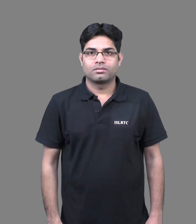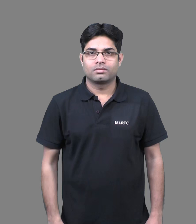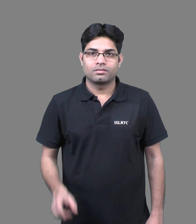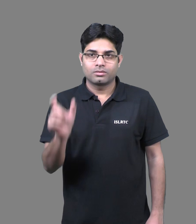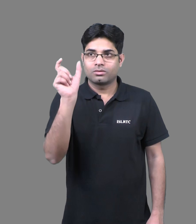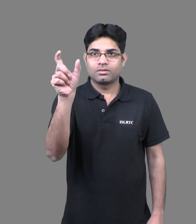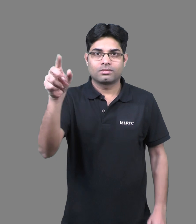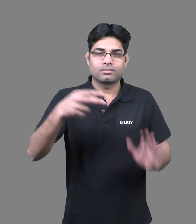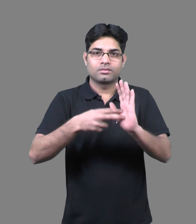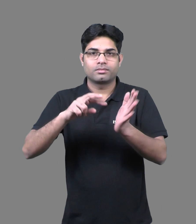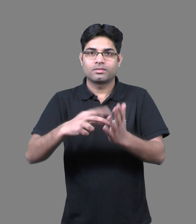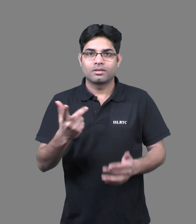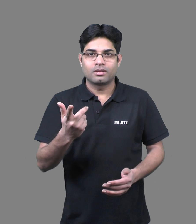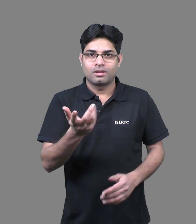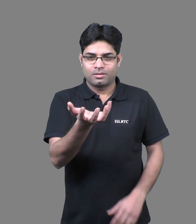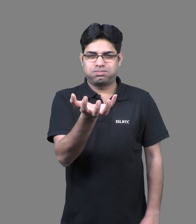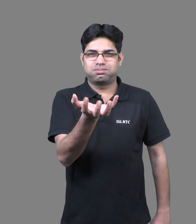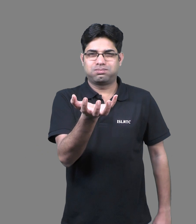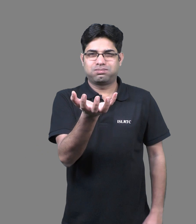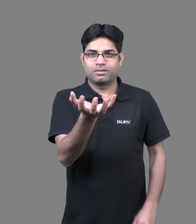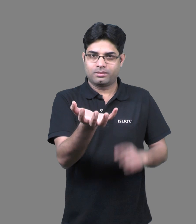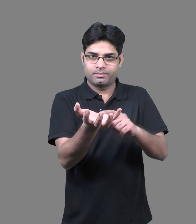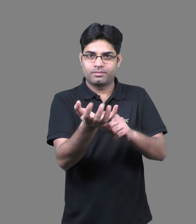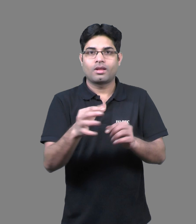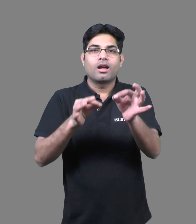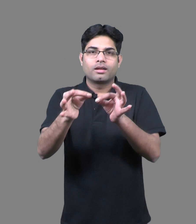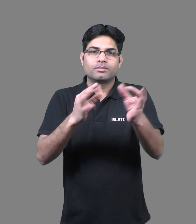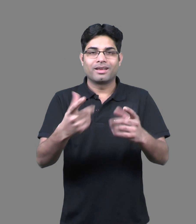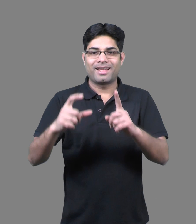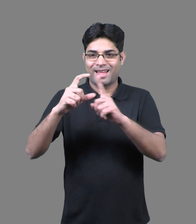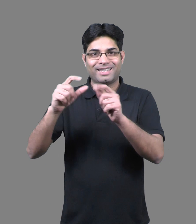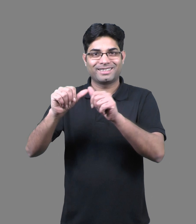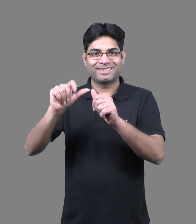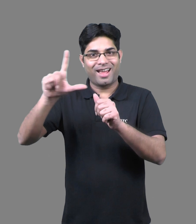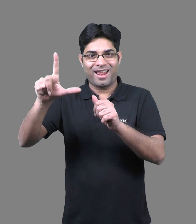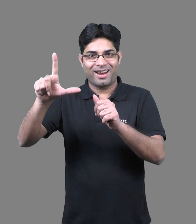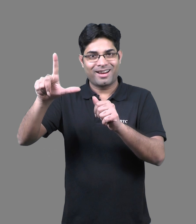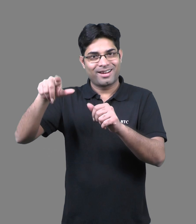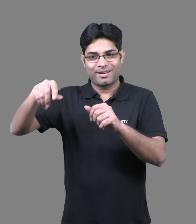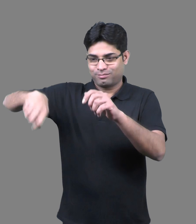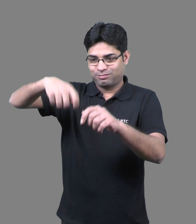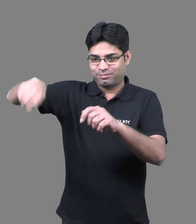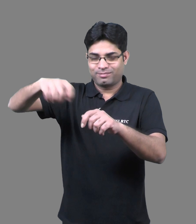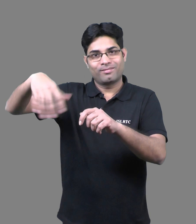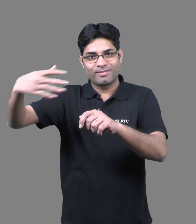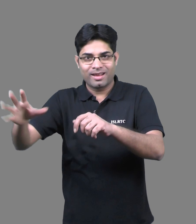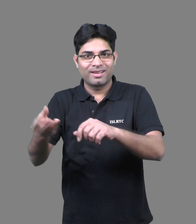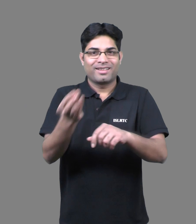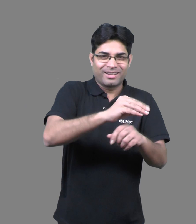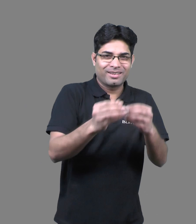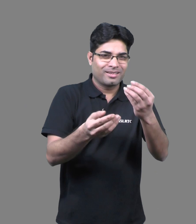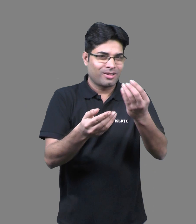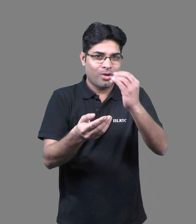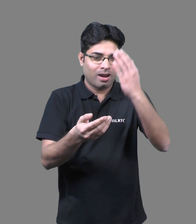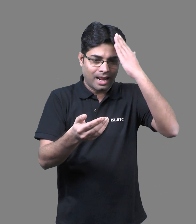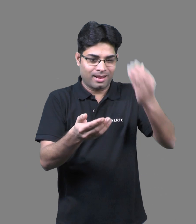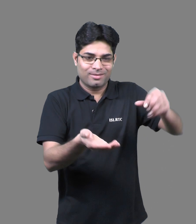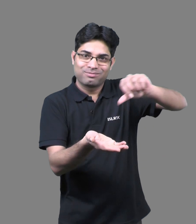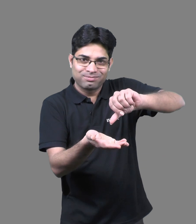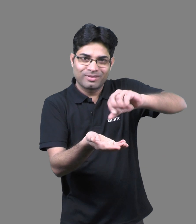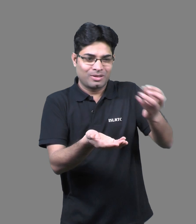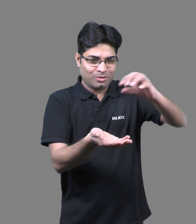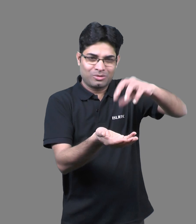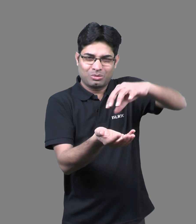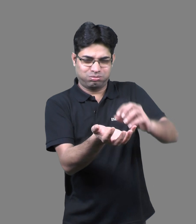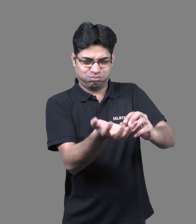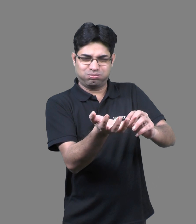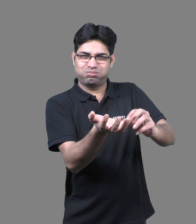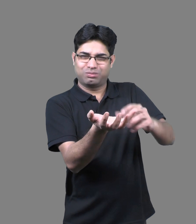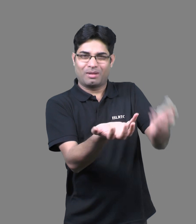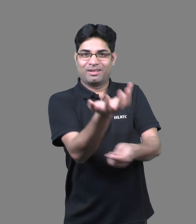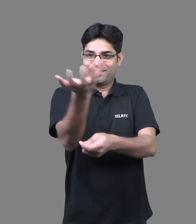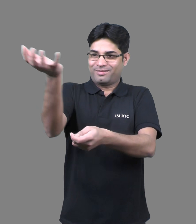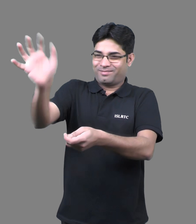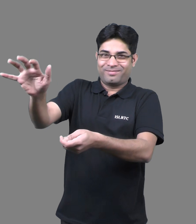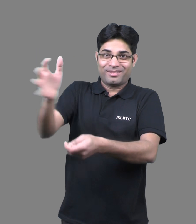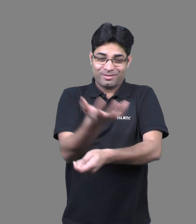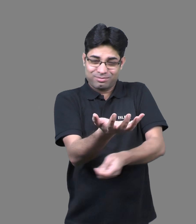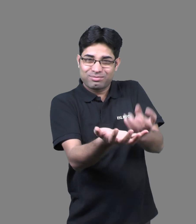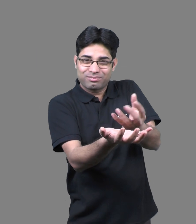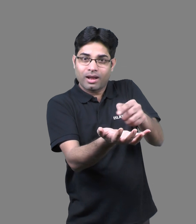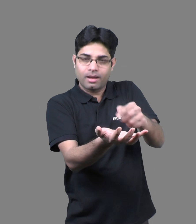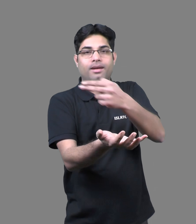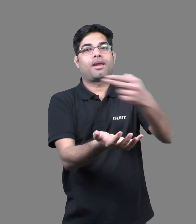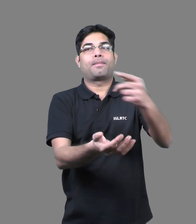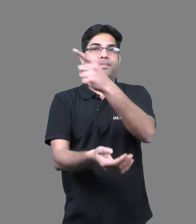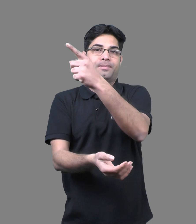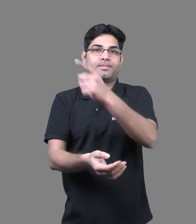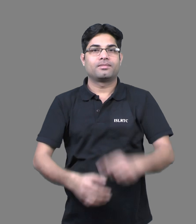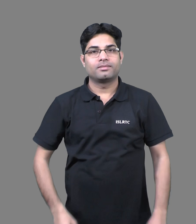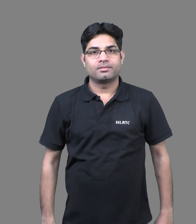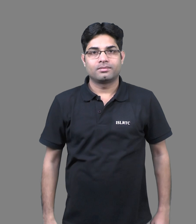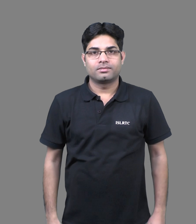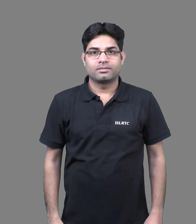Tadka Chaunk Tempering